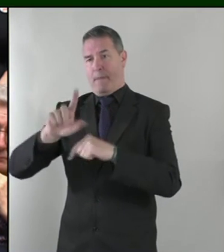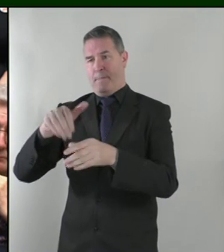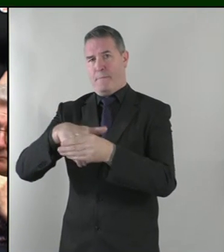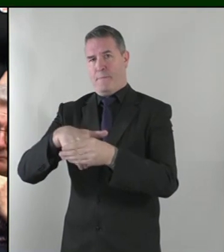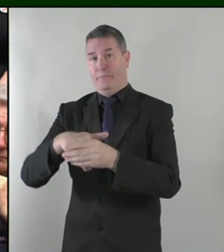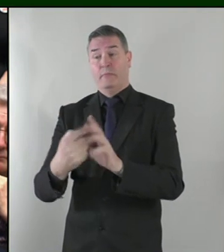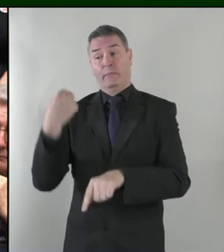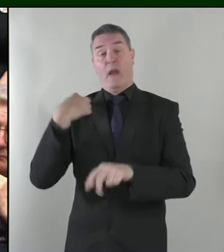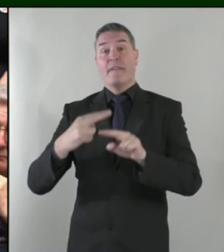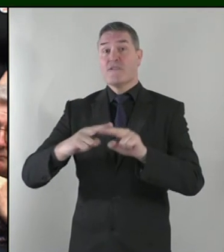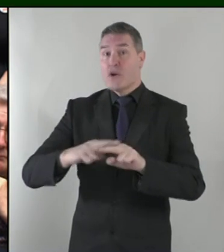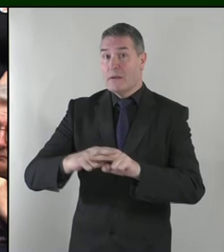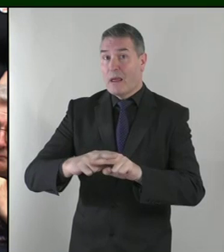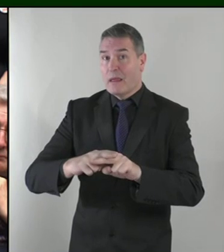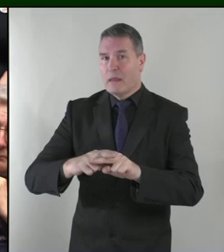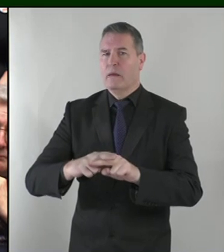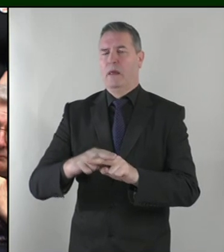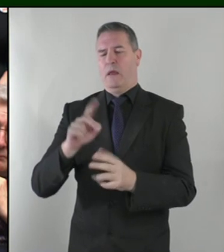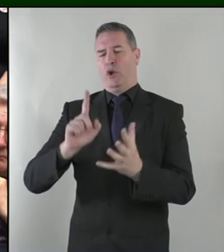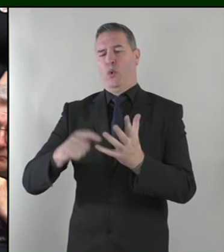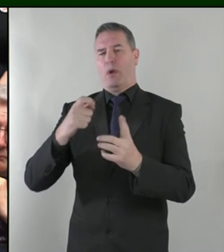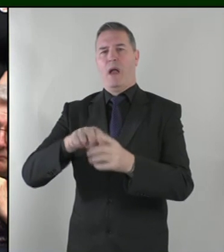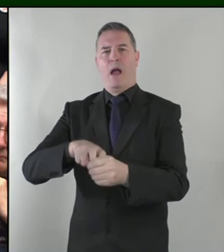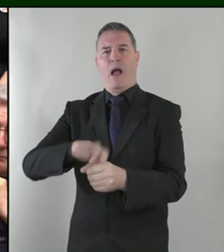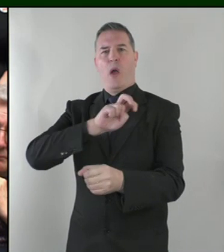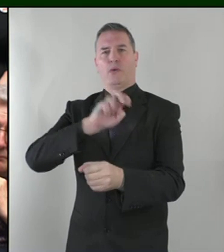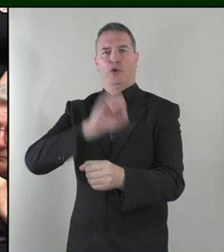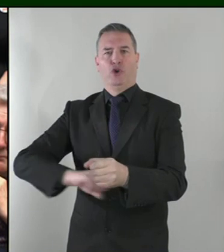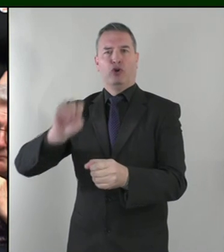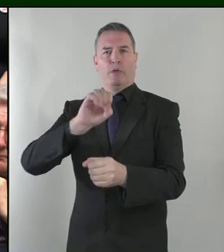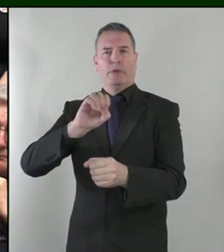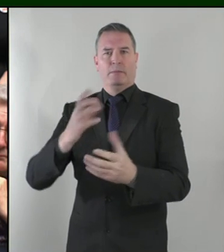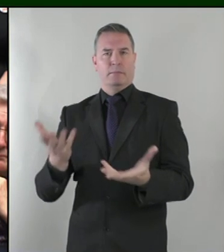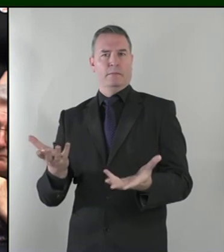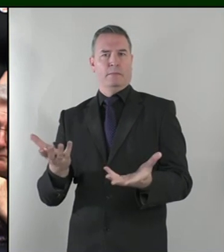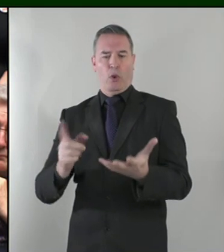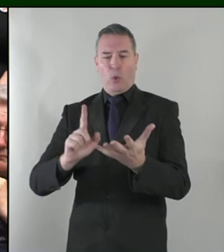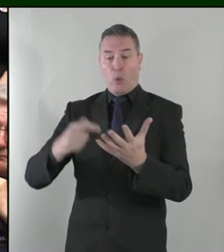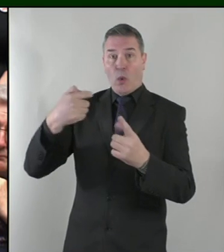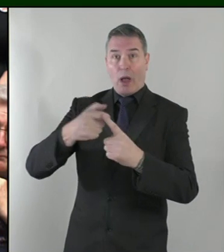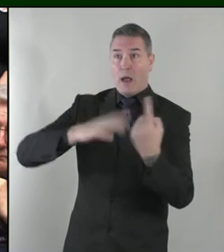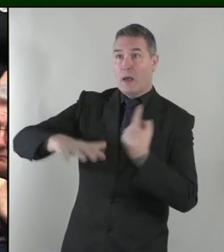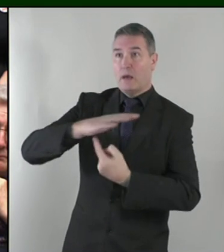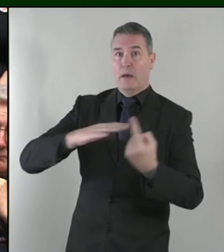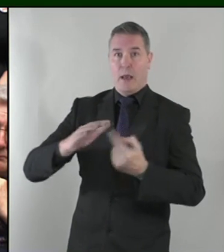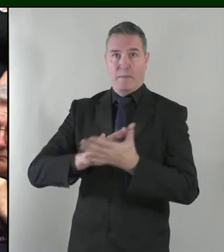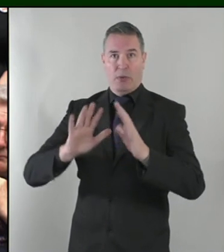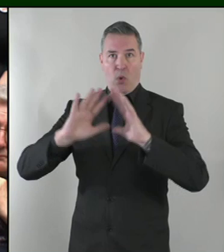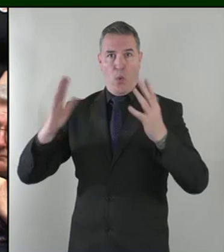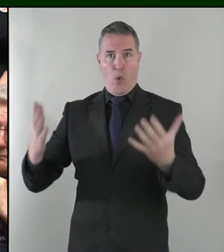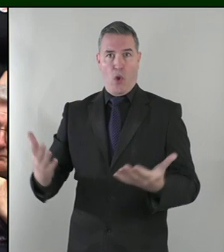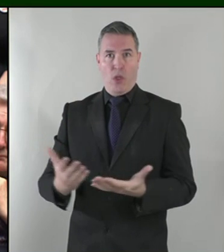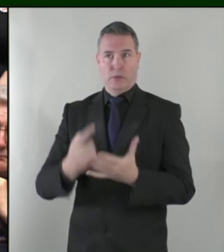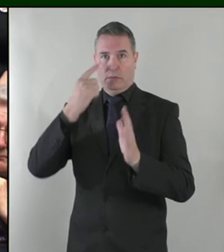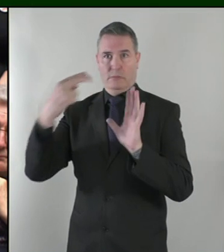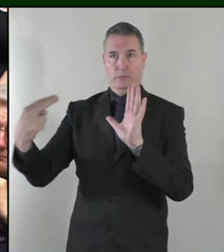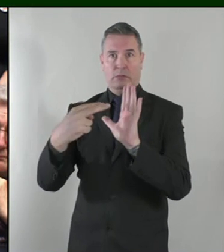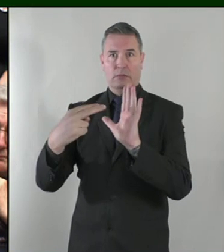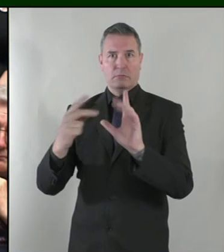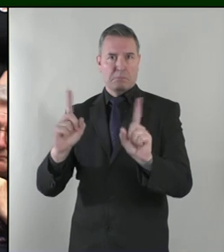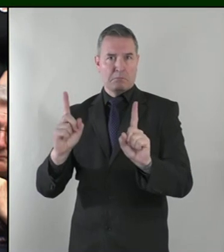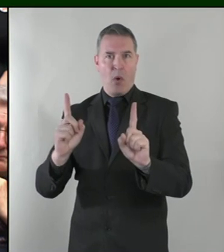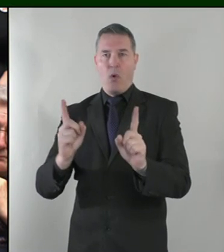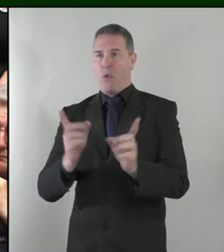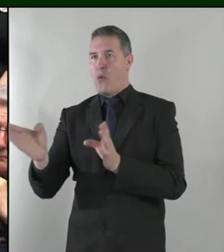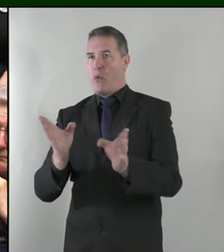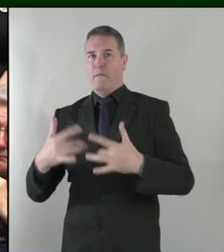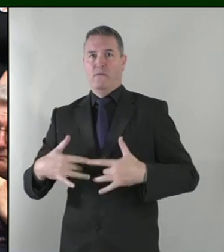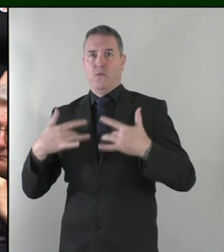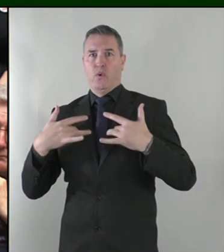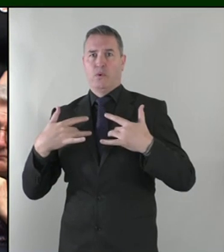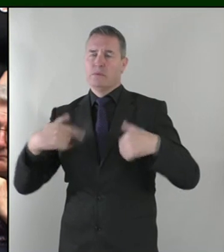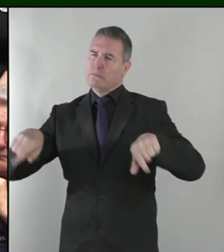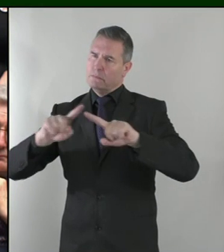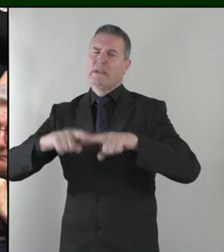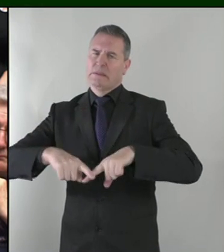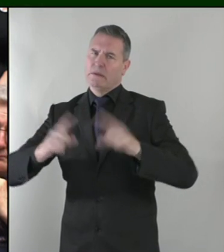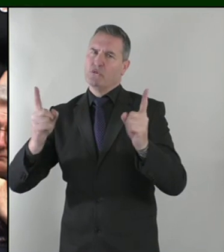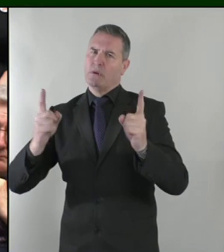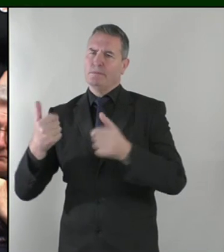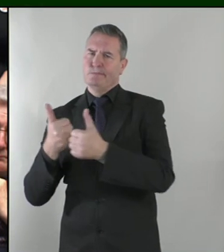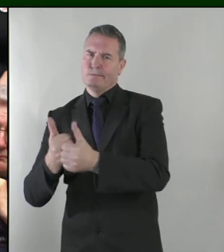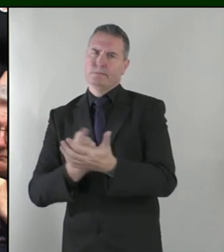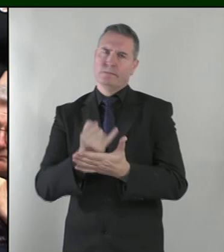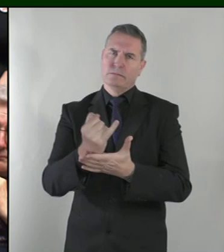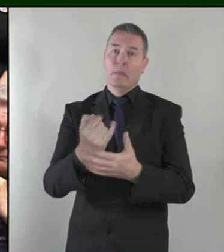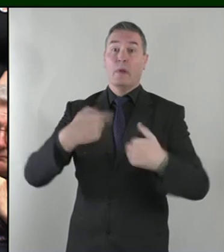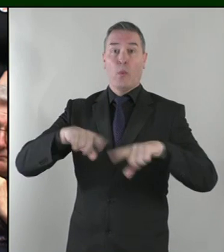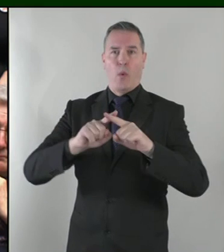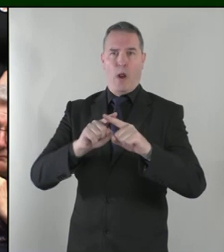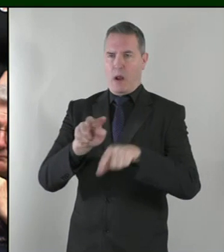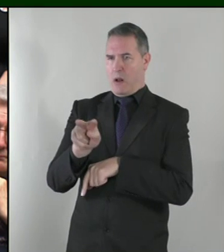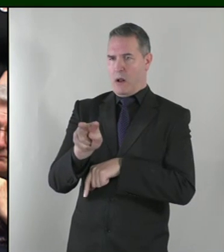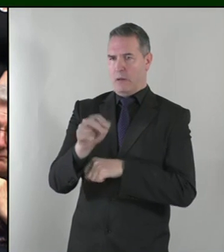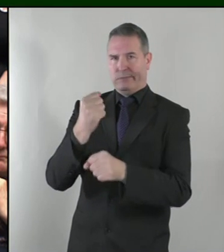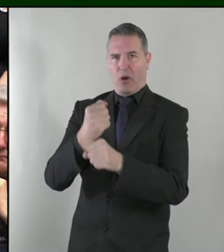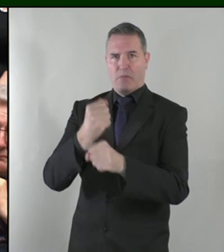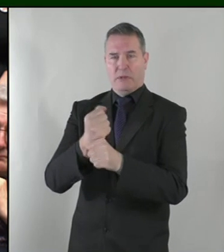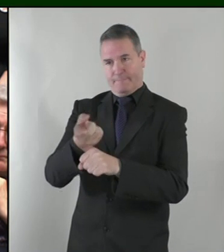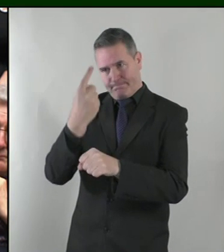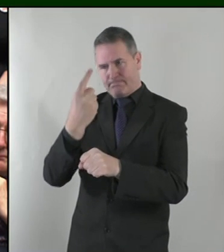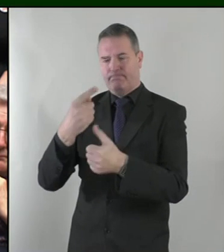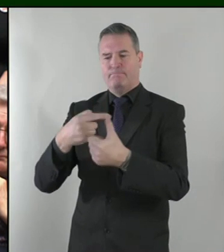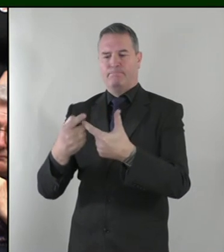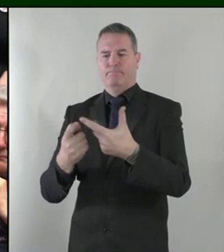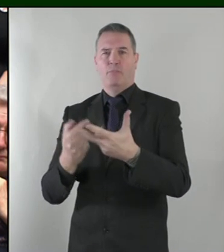Last Friday, this country left the European Union. Britain’s place in the world is at a crossroads, and while there are different views across the country, we will be holding the Government to account as the negotiations begin.